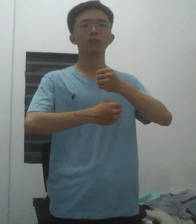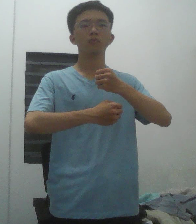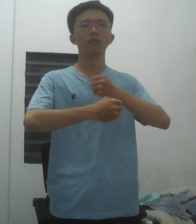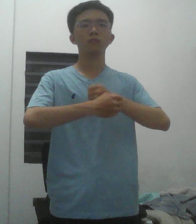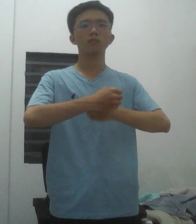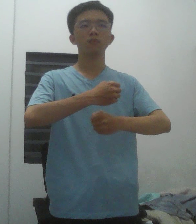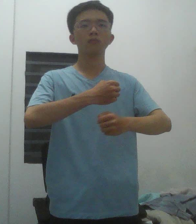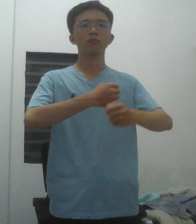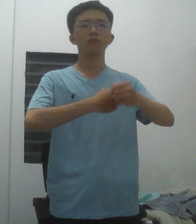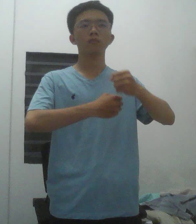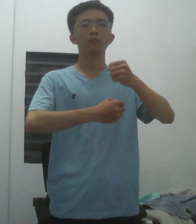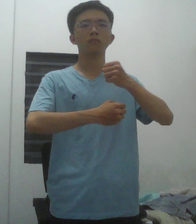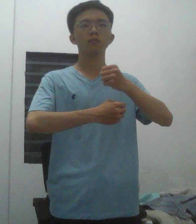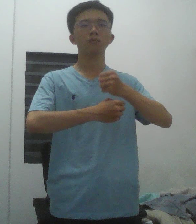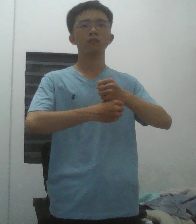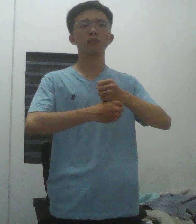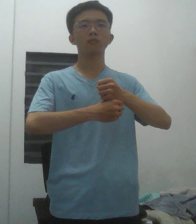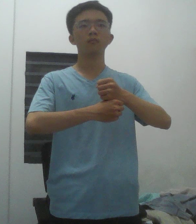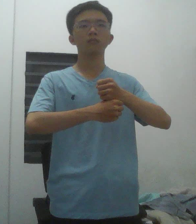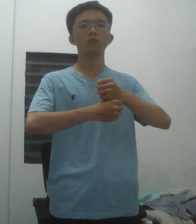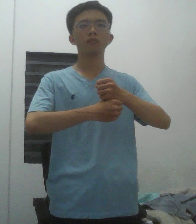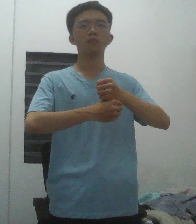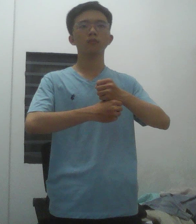nam